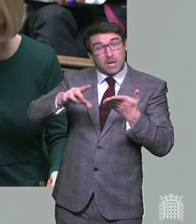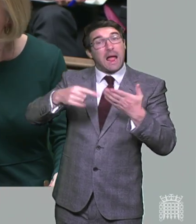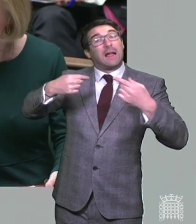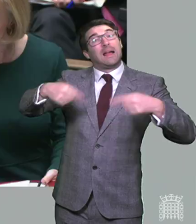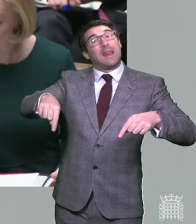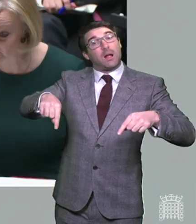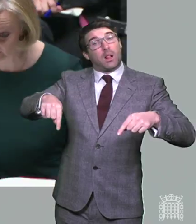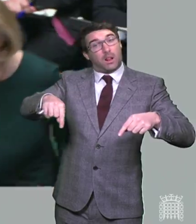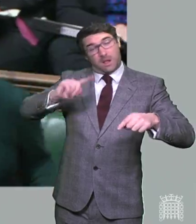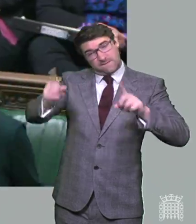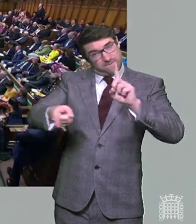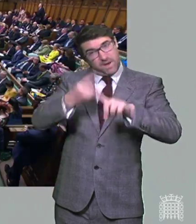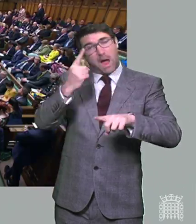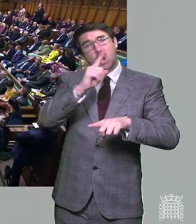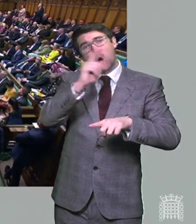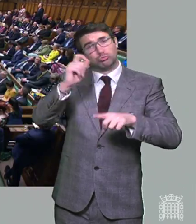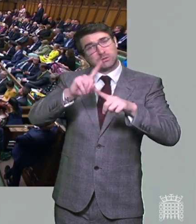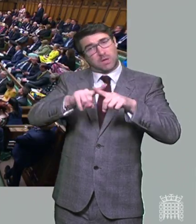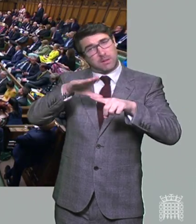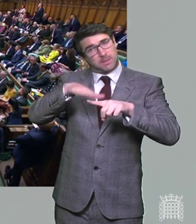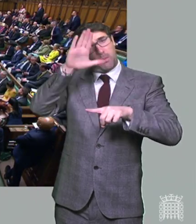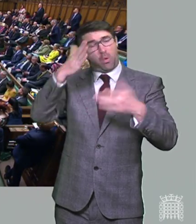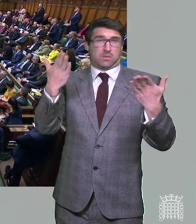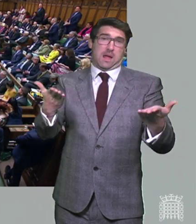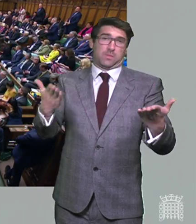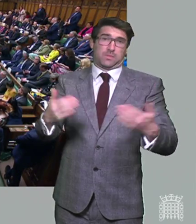We have acted. Sir Jeffrey M.